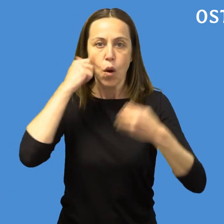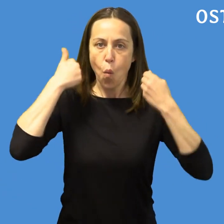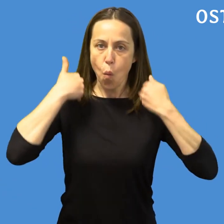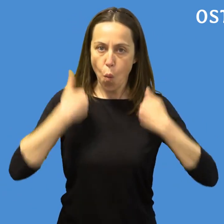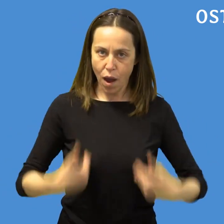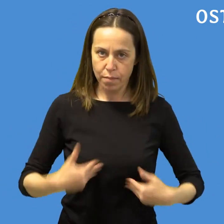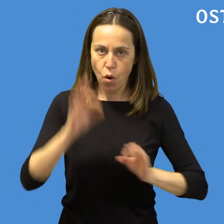cuerpo